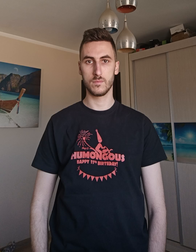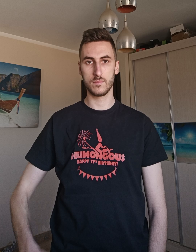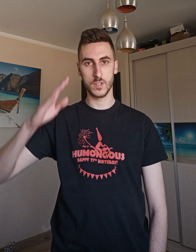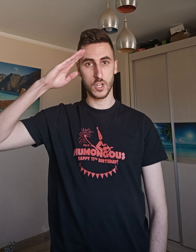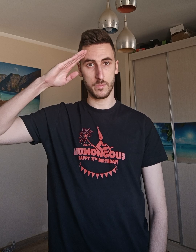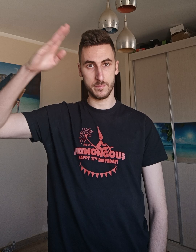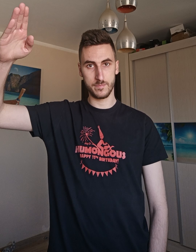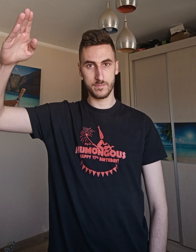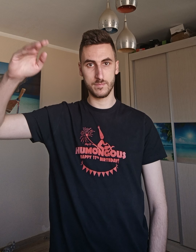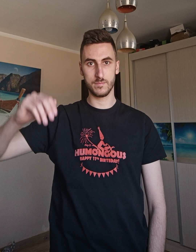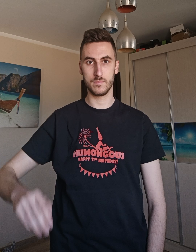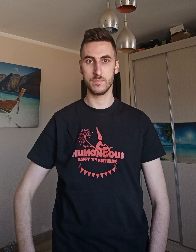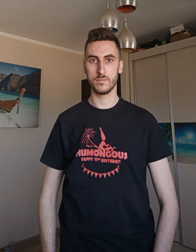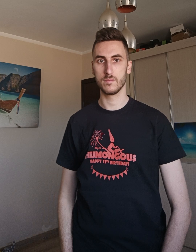שלום